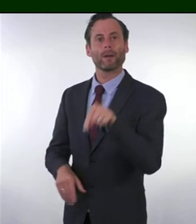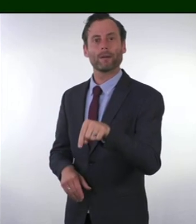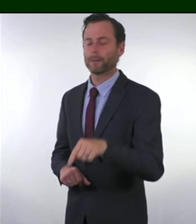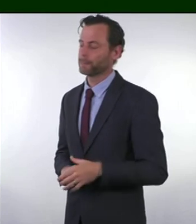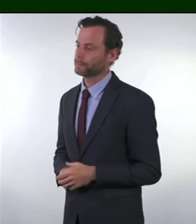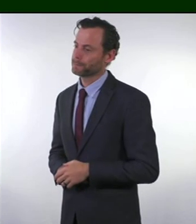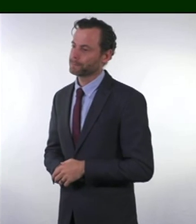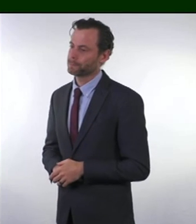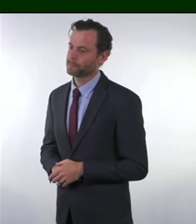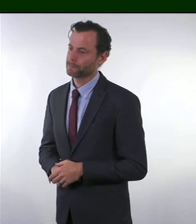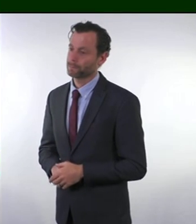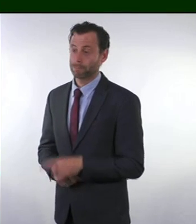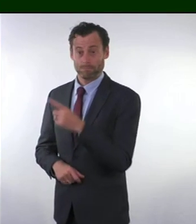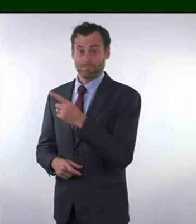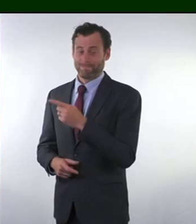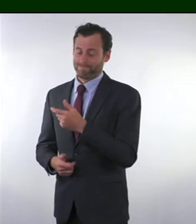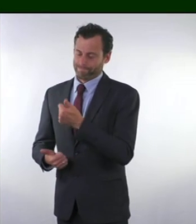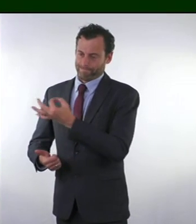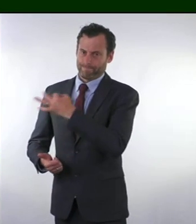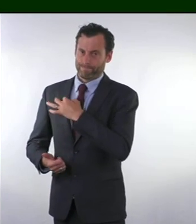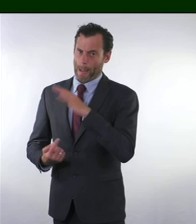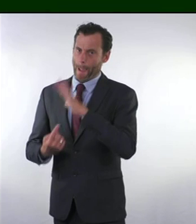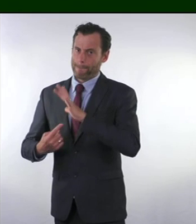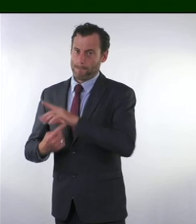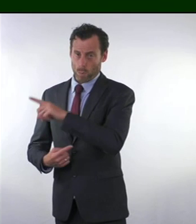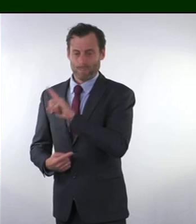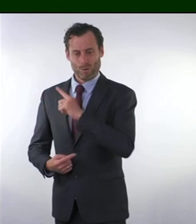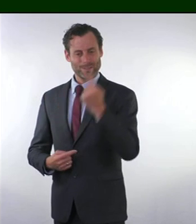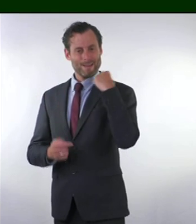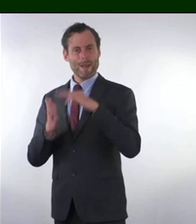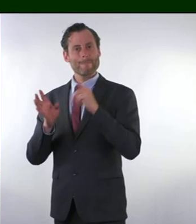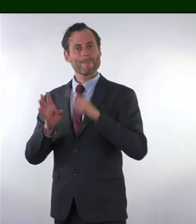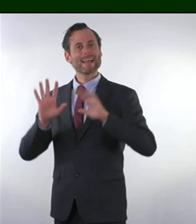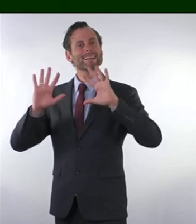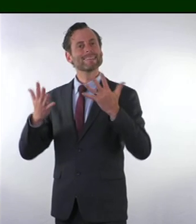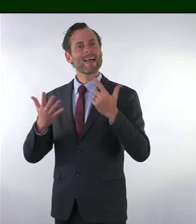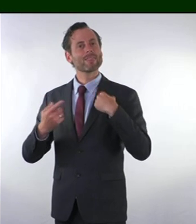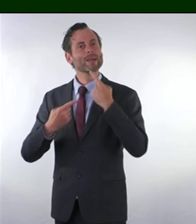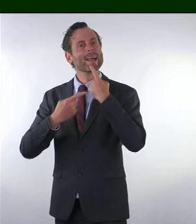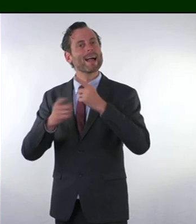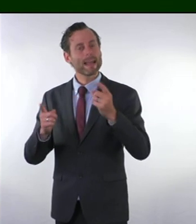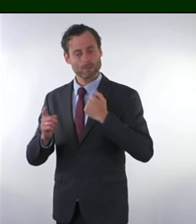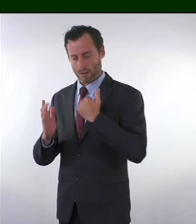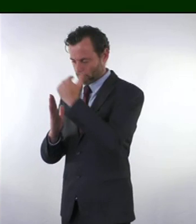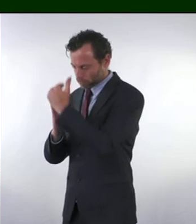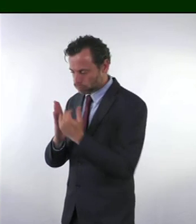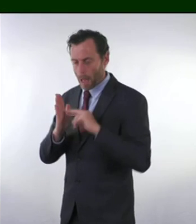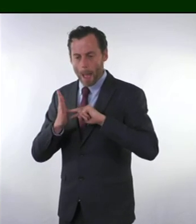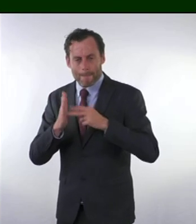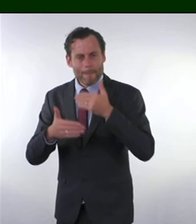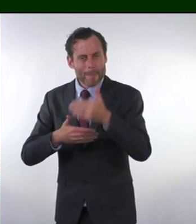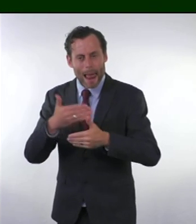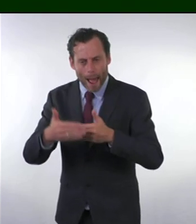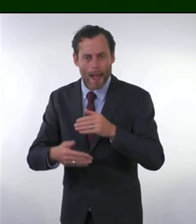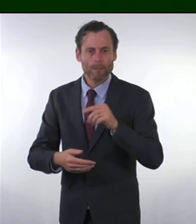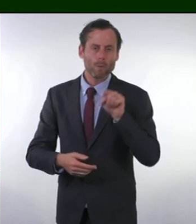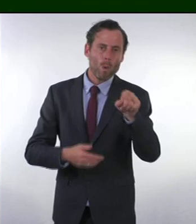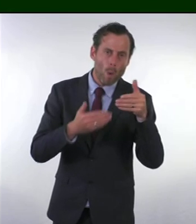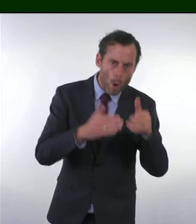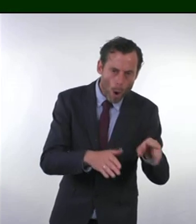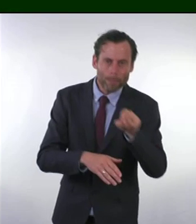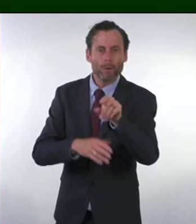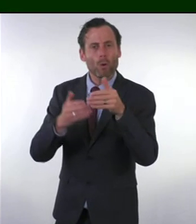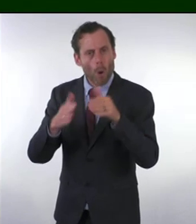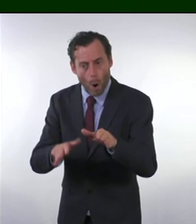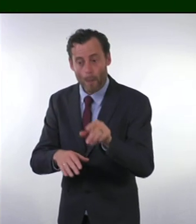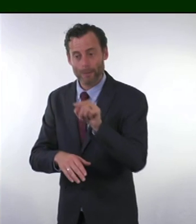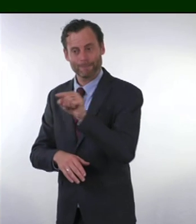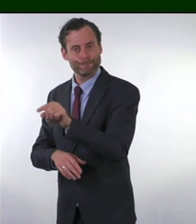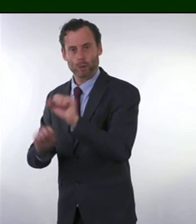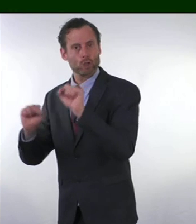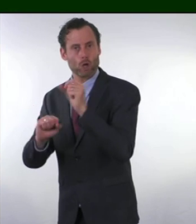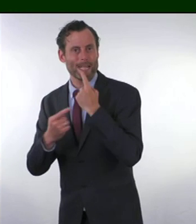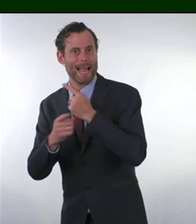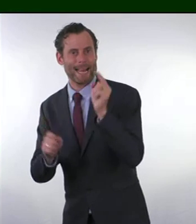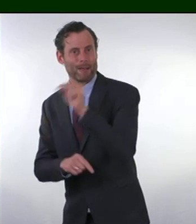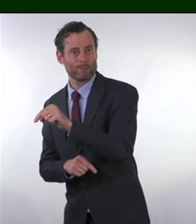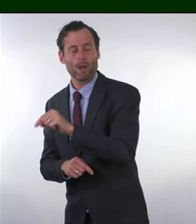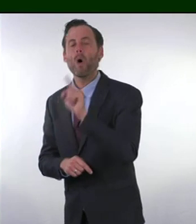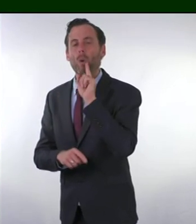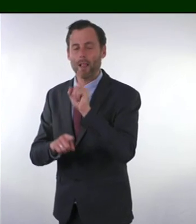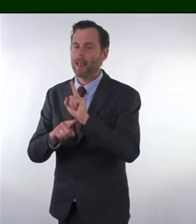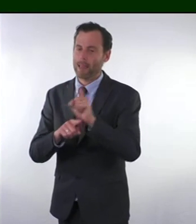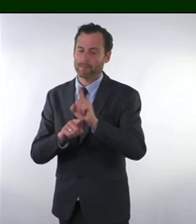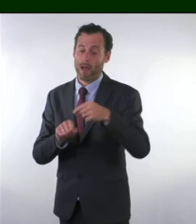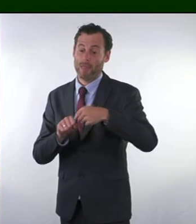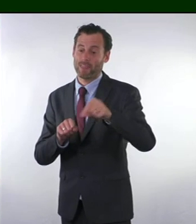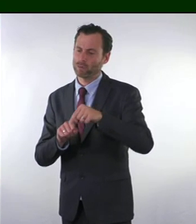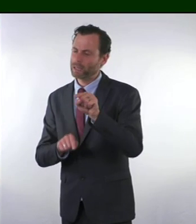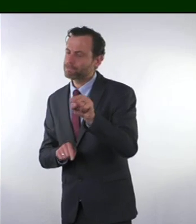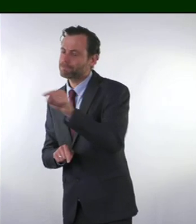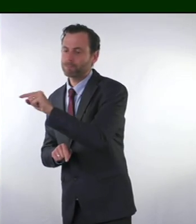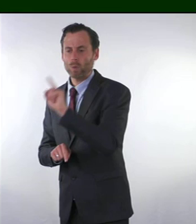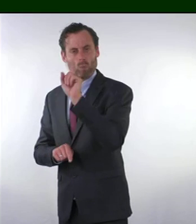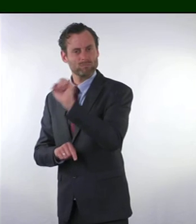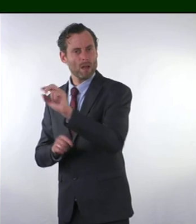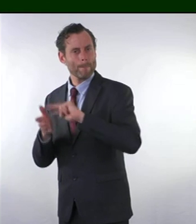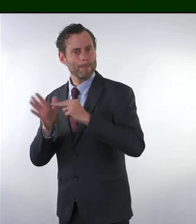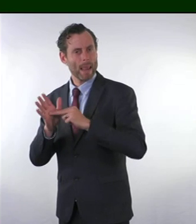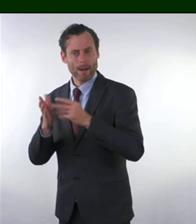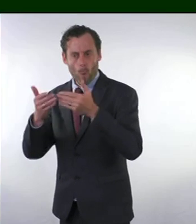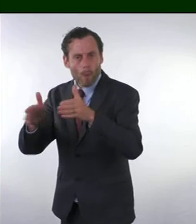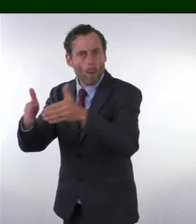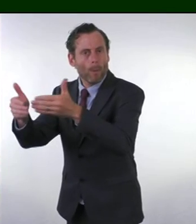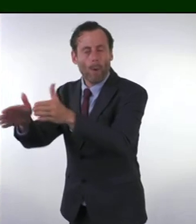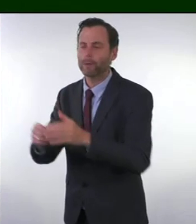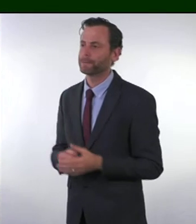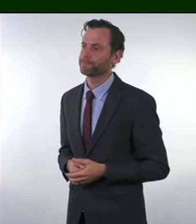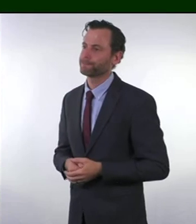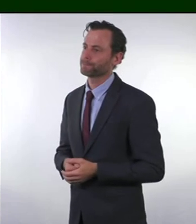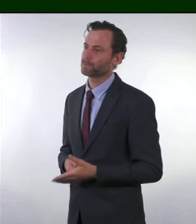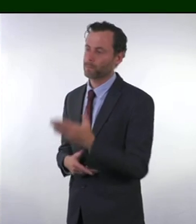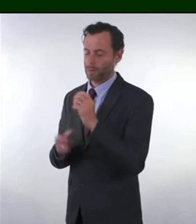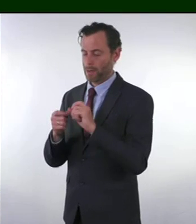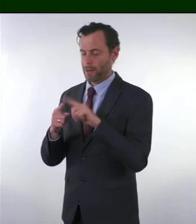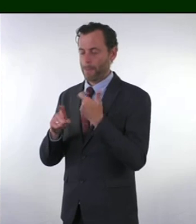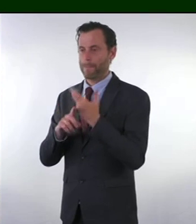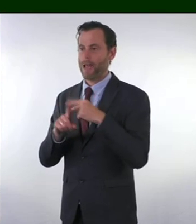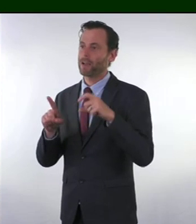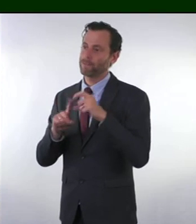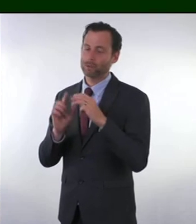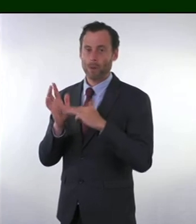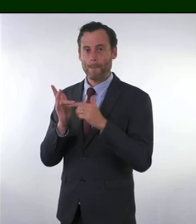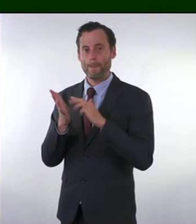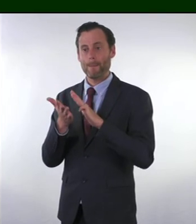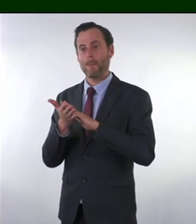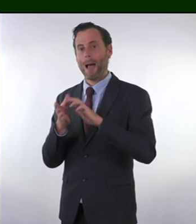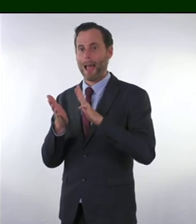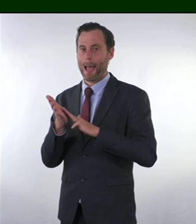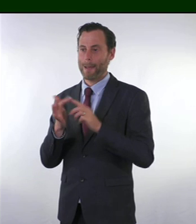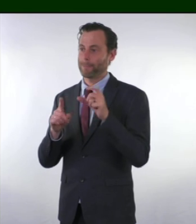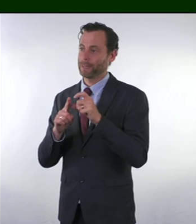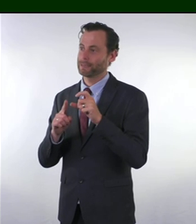My honourable Friend raises a very important point. As he knows, on 10 May we set out our plan for cautiously getting our economy open again, and we will be saying more later this week about the next steps and the timetable we hope to follow.